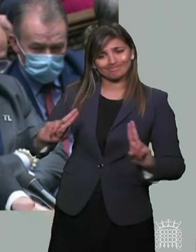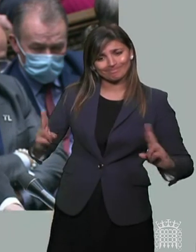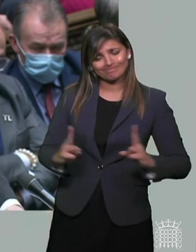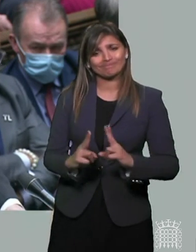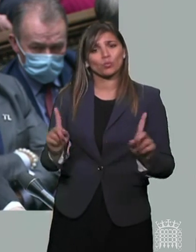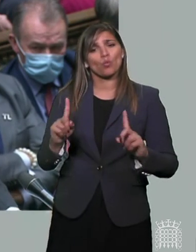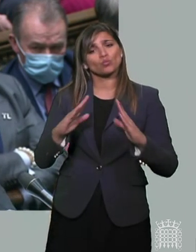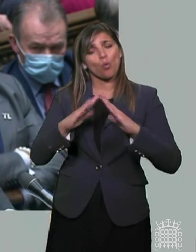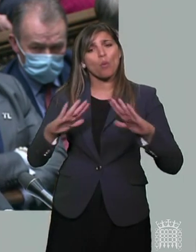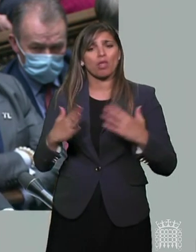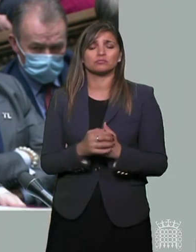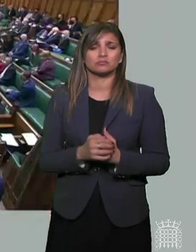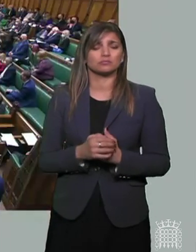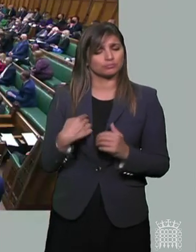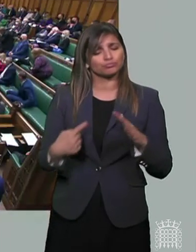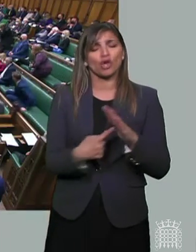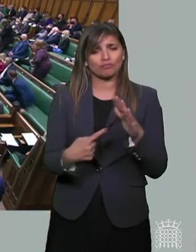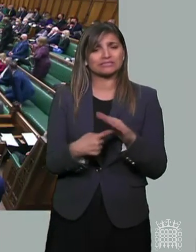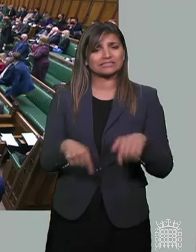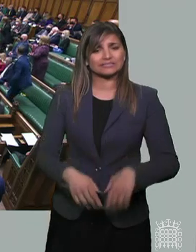It remains an absolute priority for this Government.